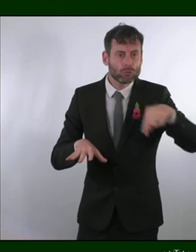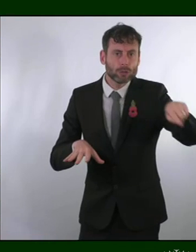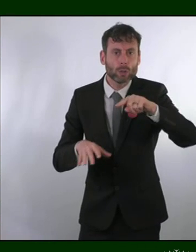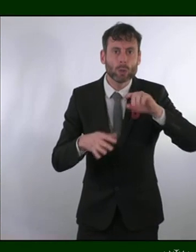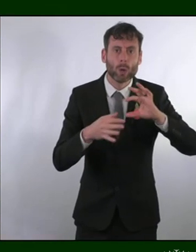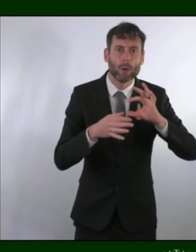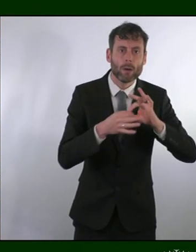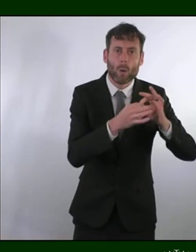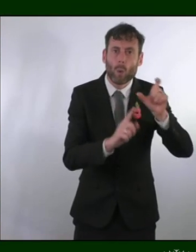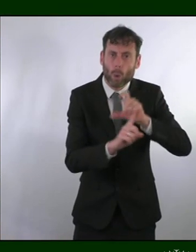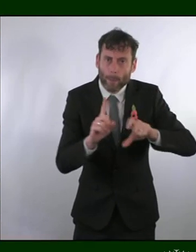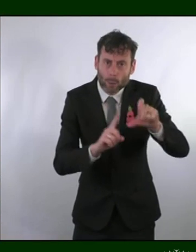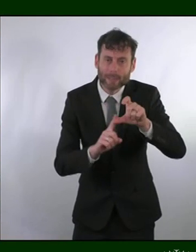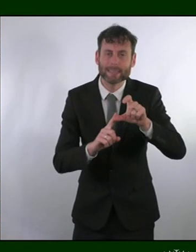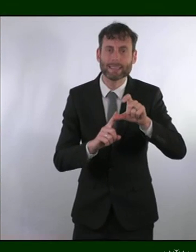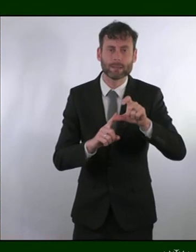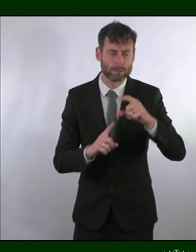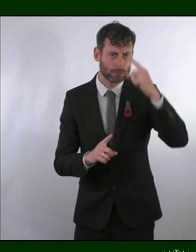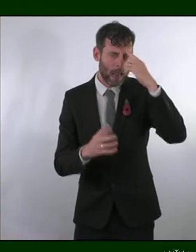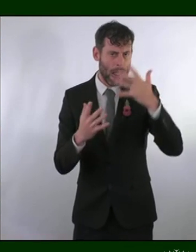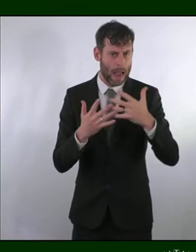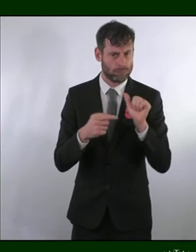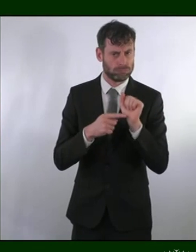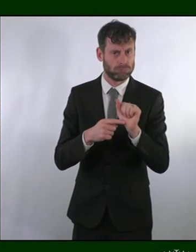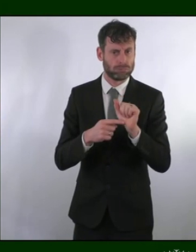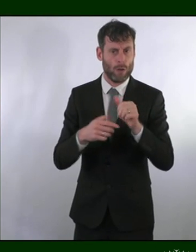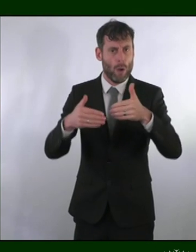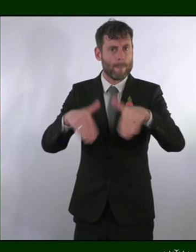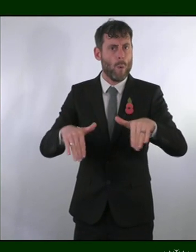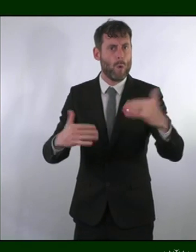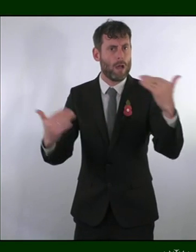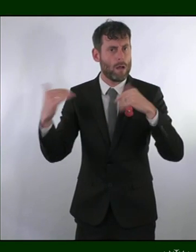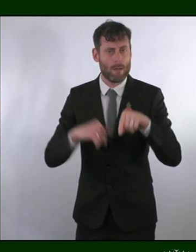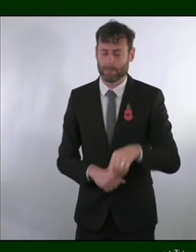Absolutely; I thank my hon. Friend.